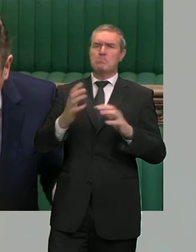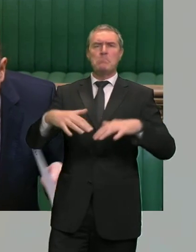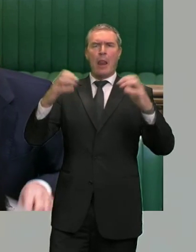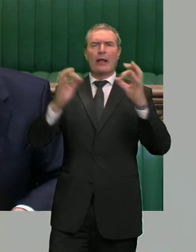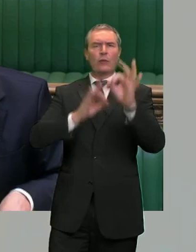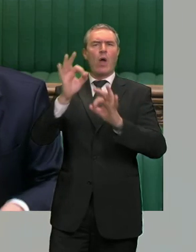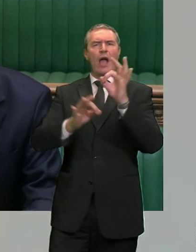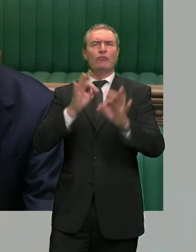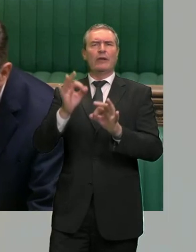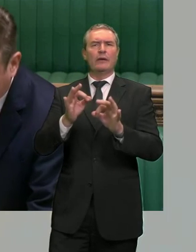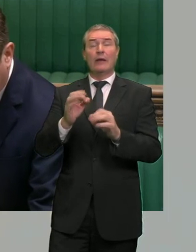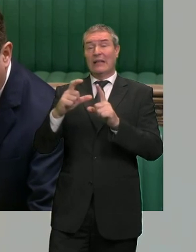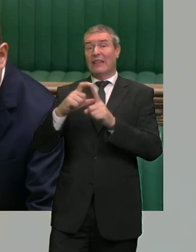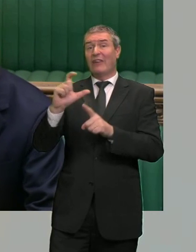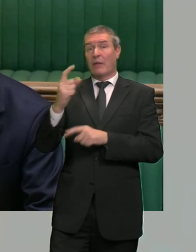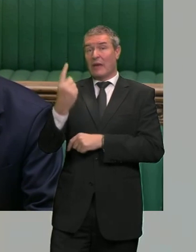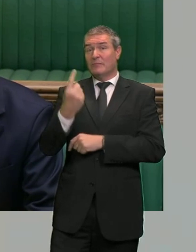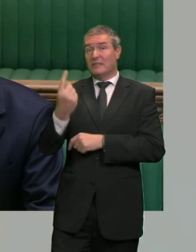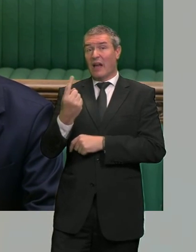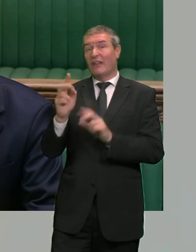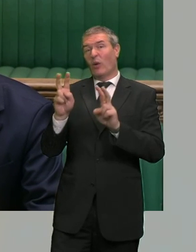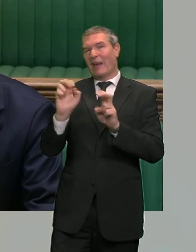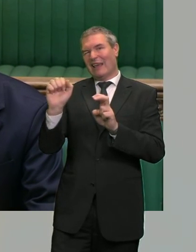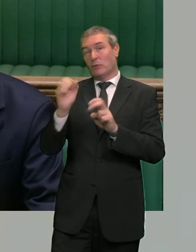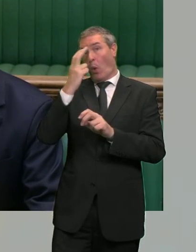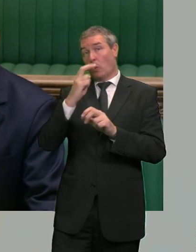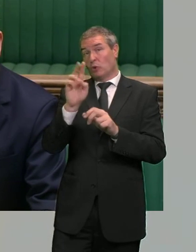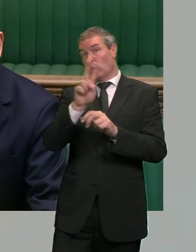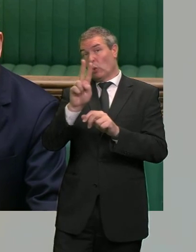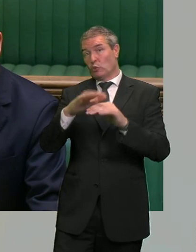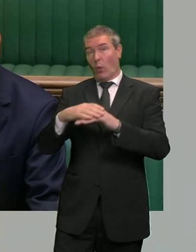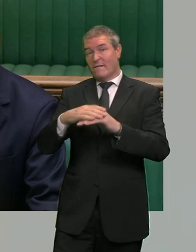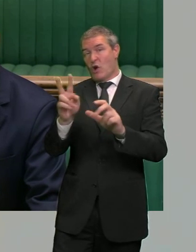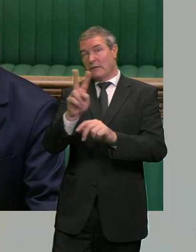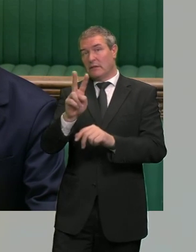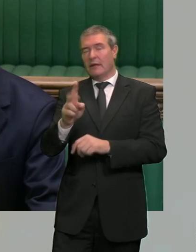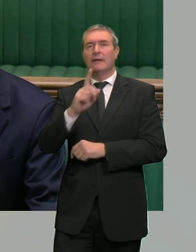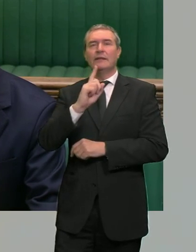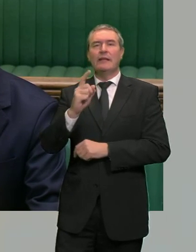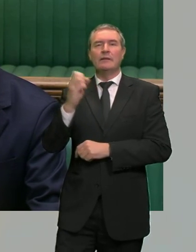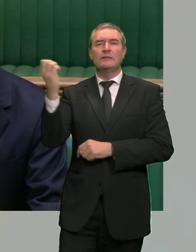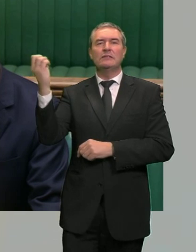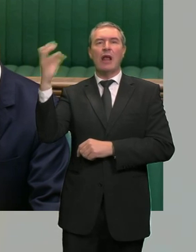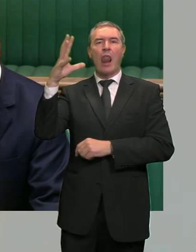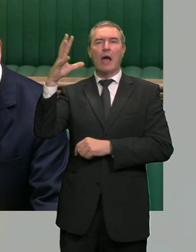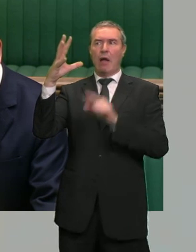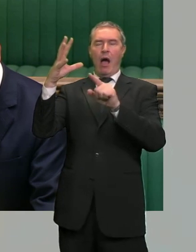After all, to quote David Cameron, his old school friend: “Sunlight is the best disinfectant”.